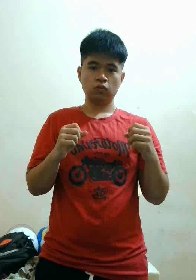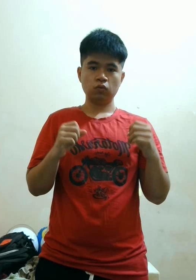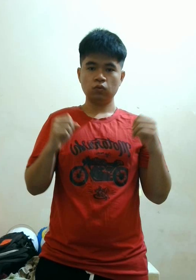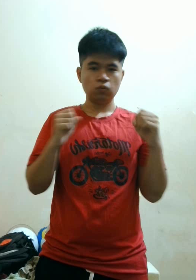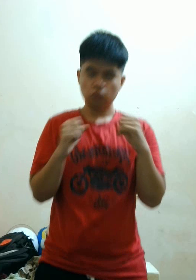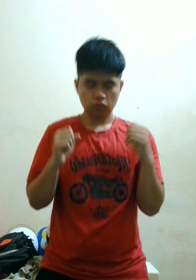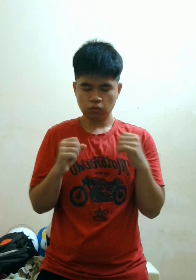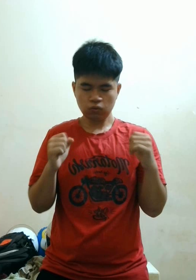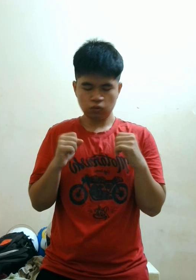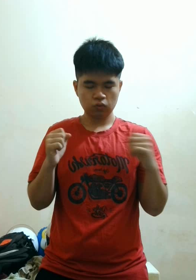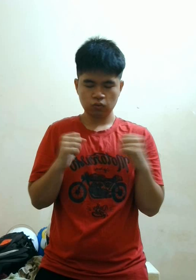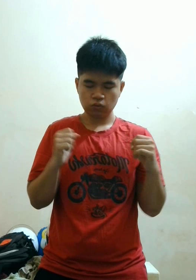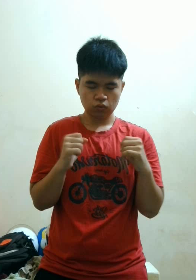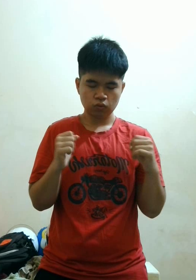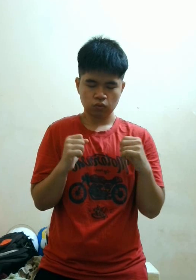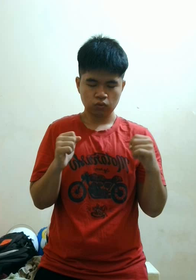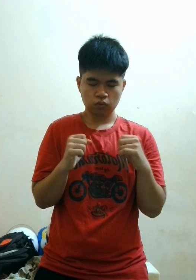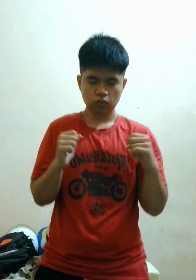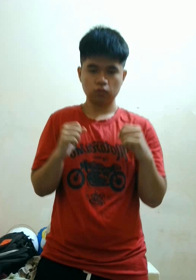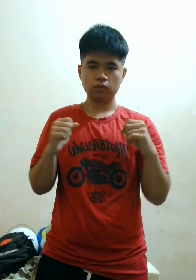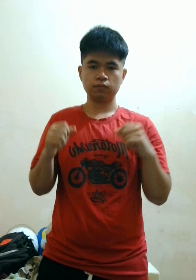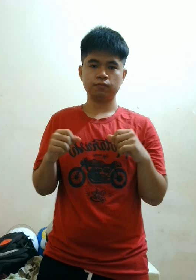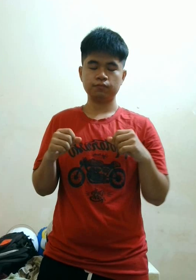lanh